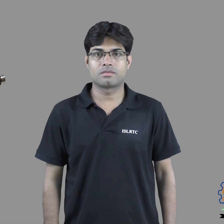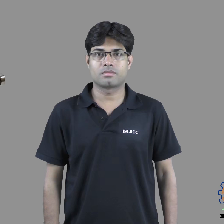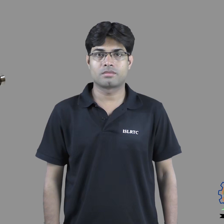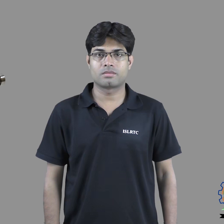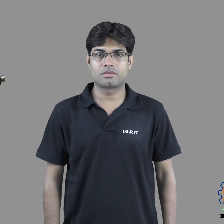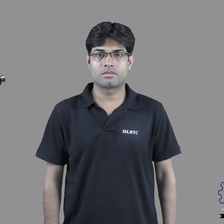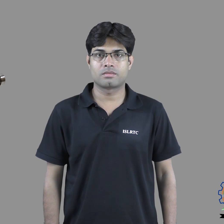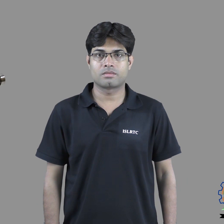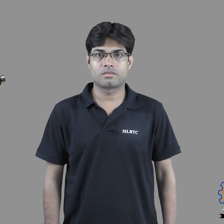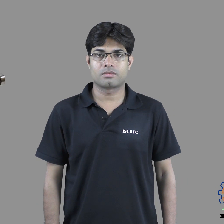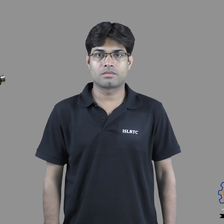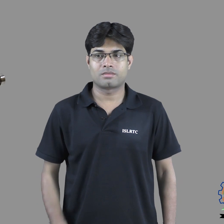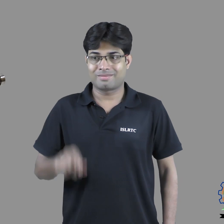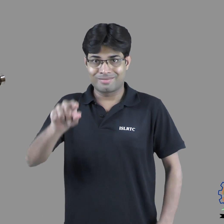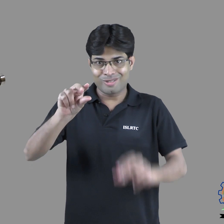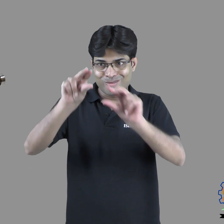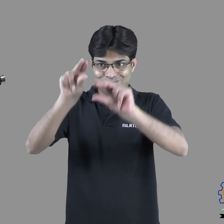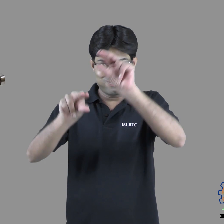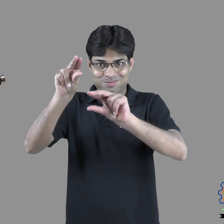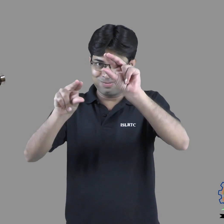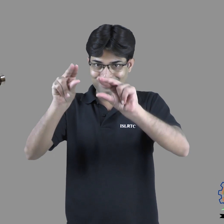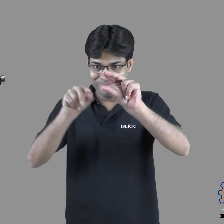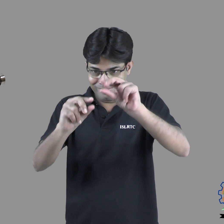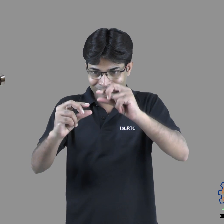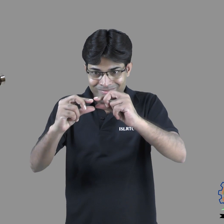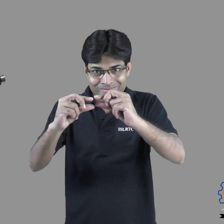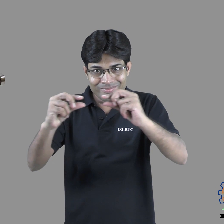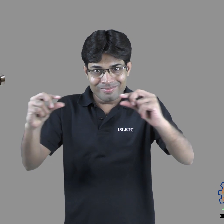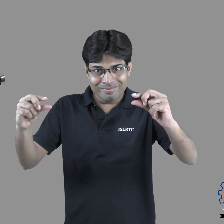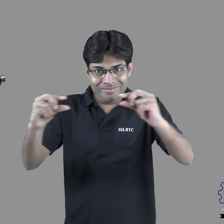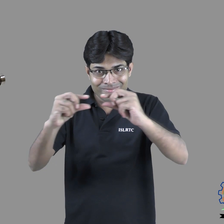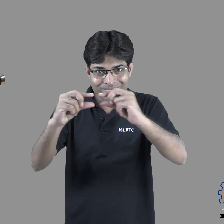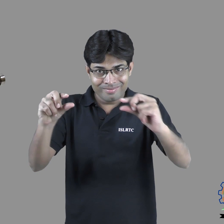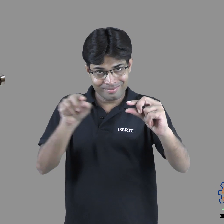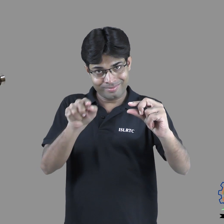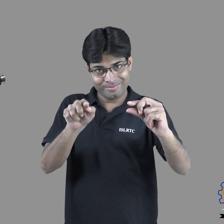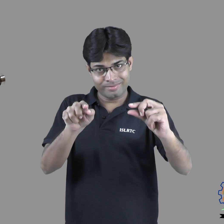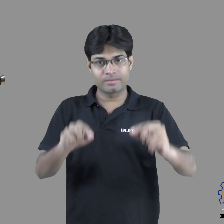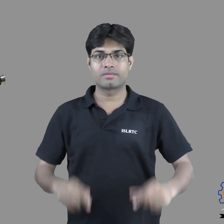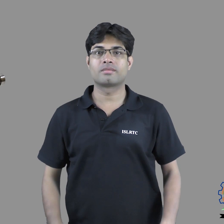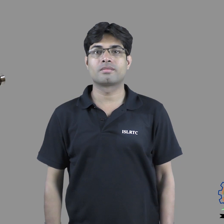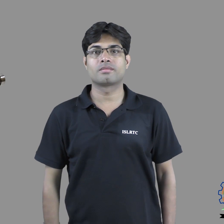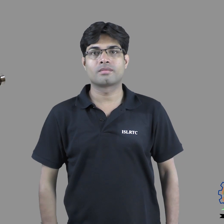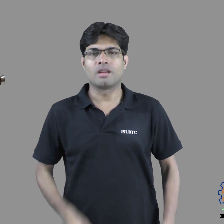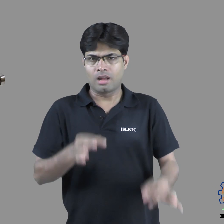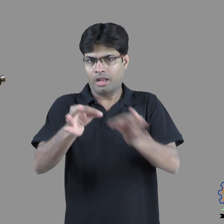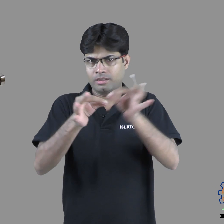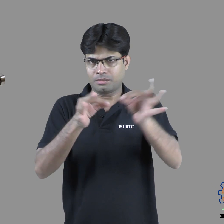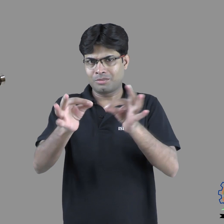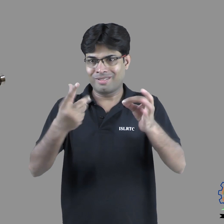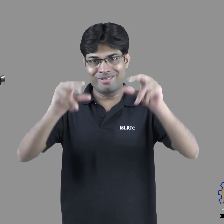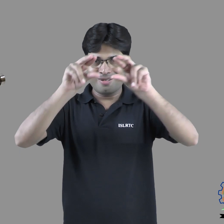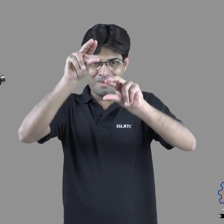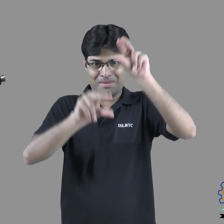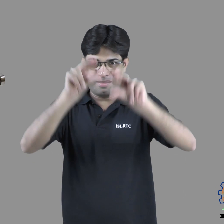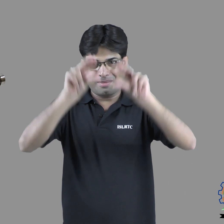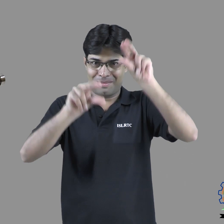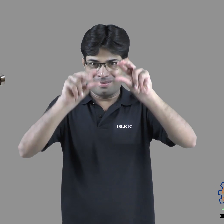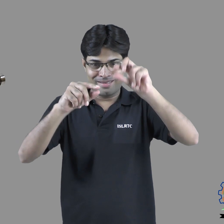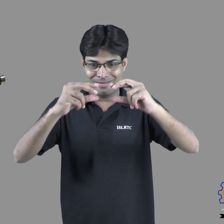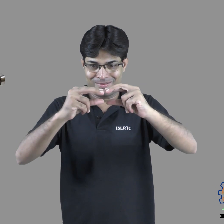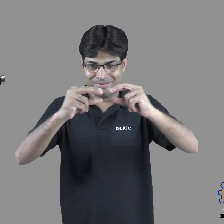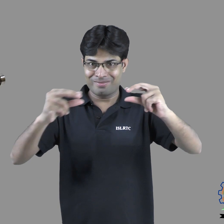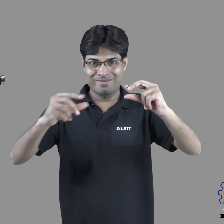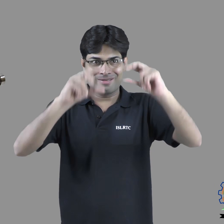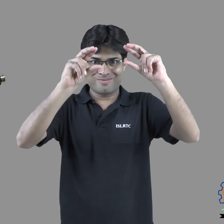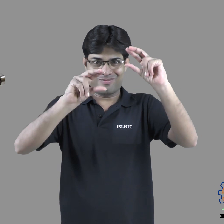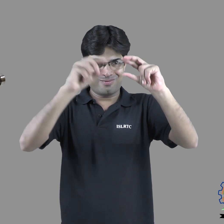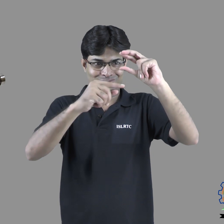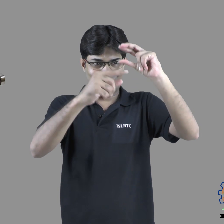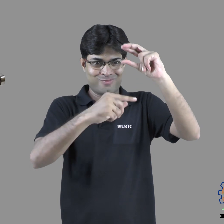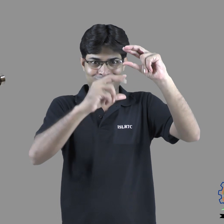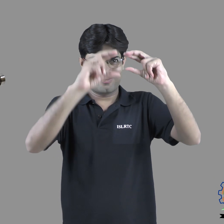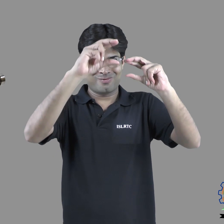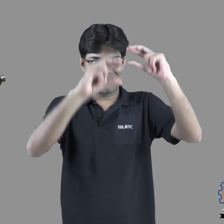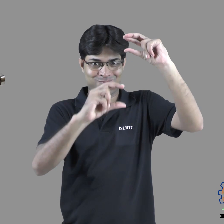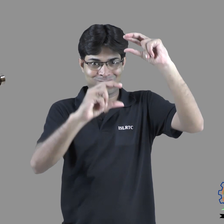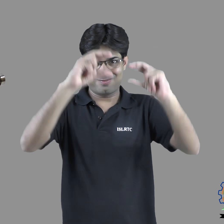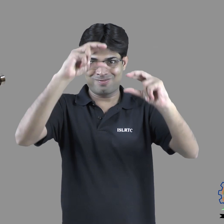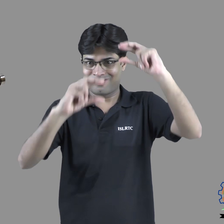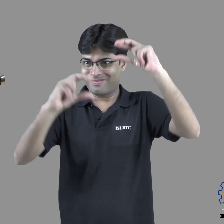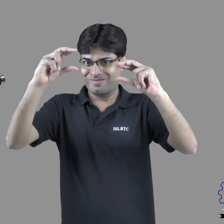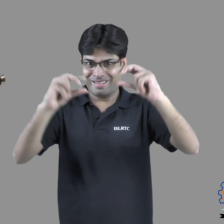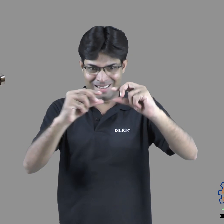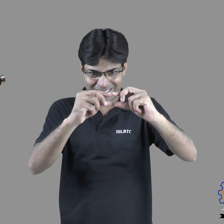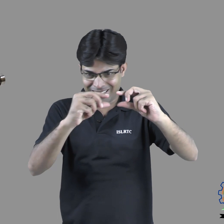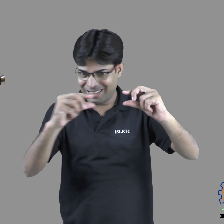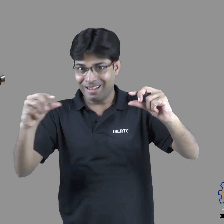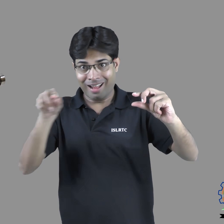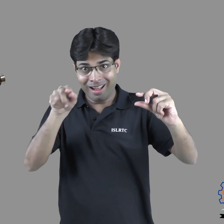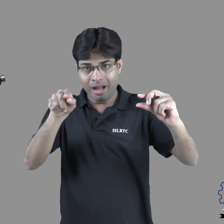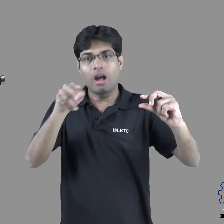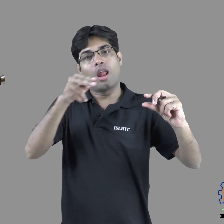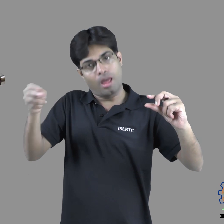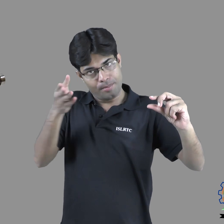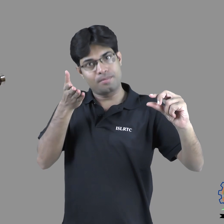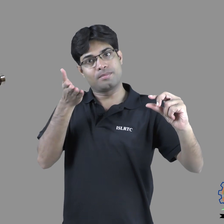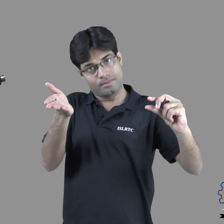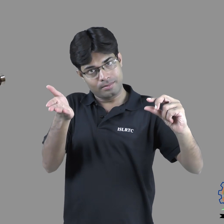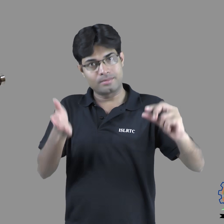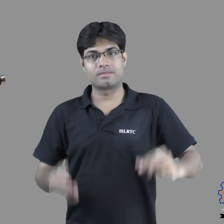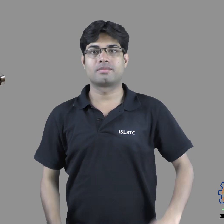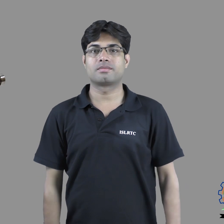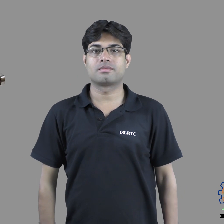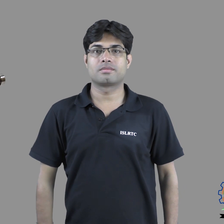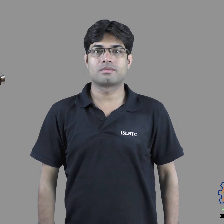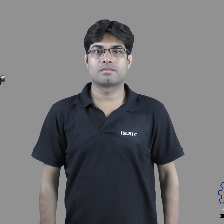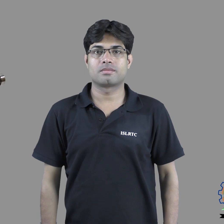Cam Shaft